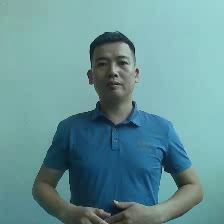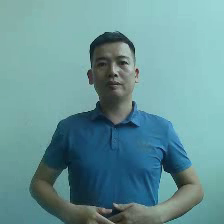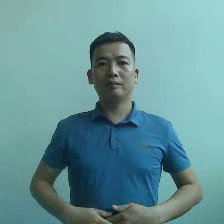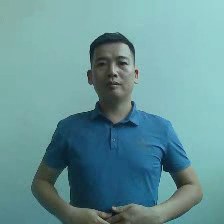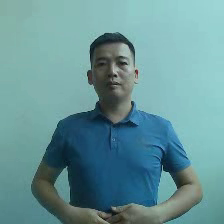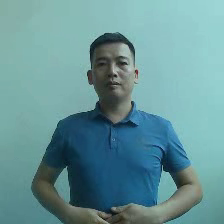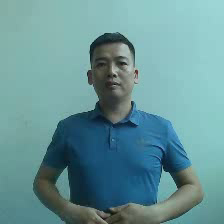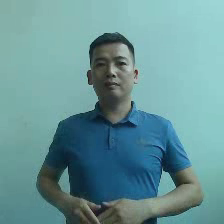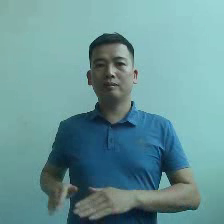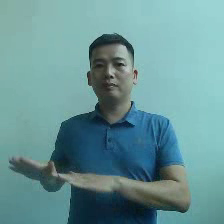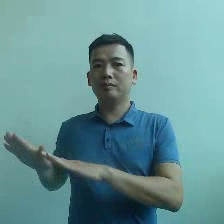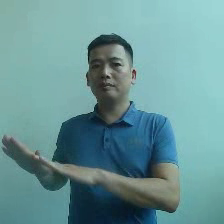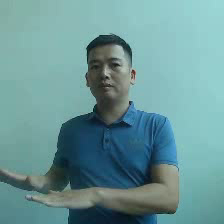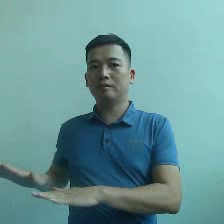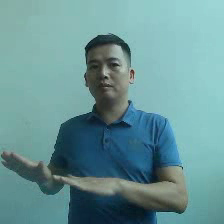Chậm lại